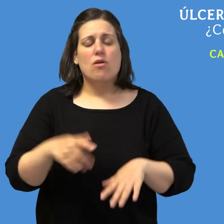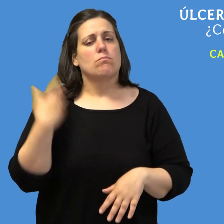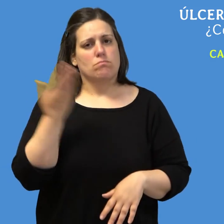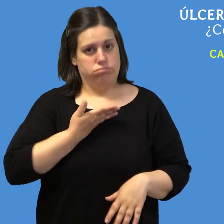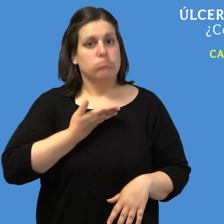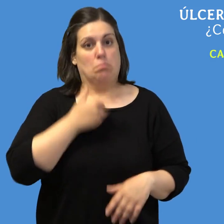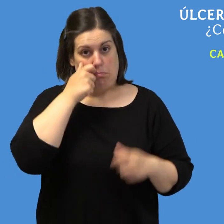afectar